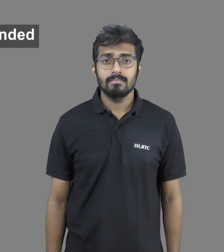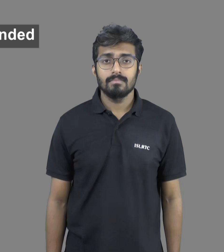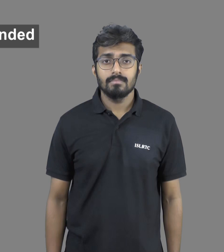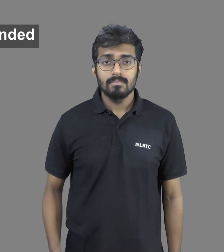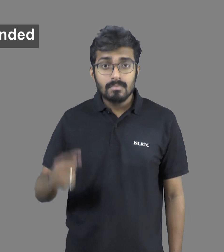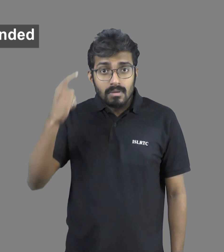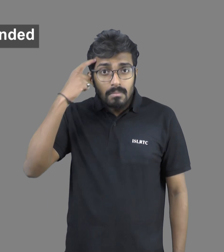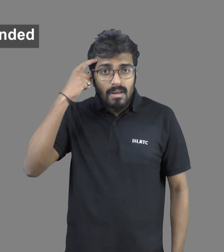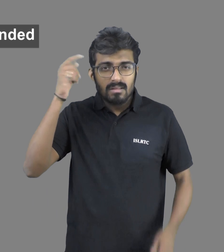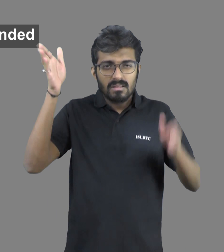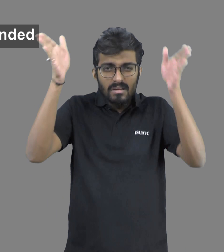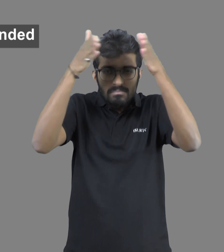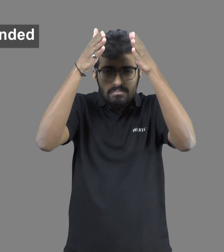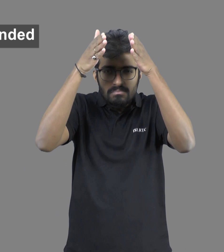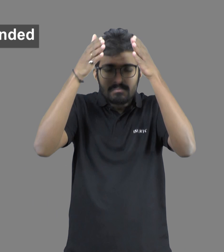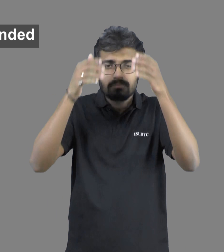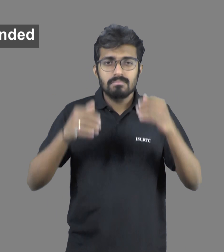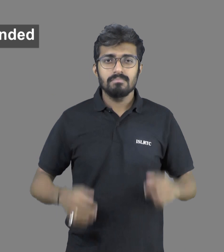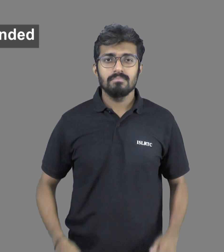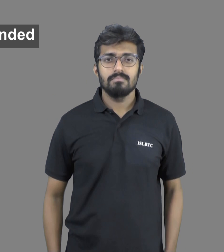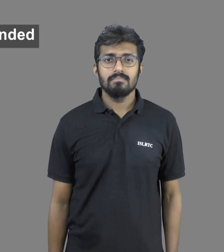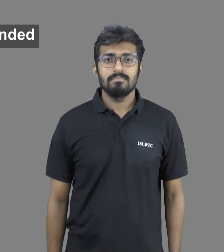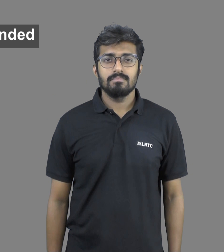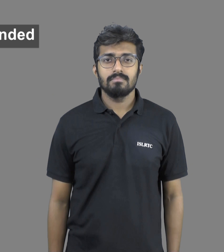Narrow-Minded